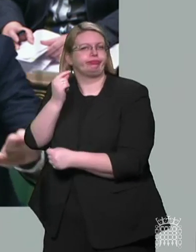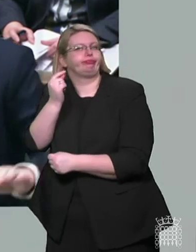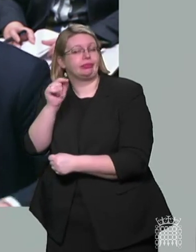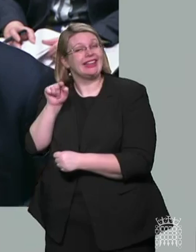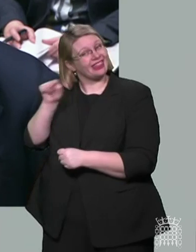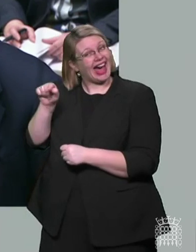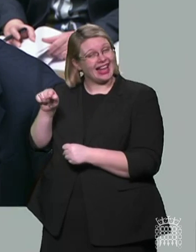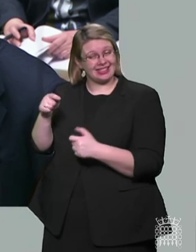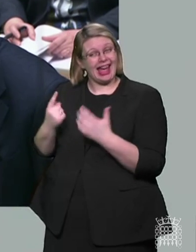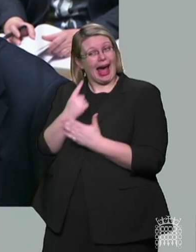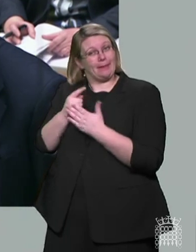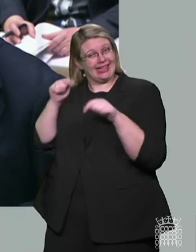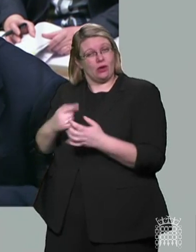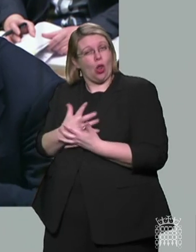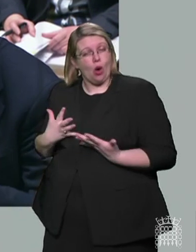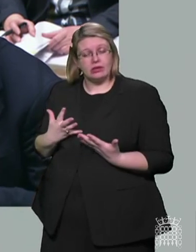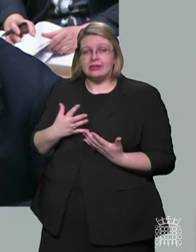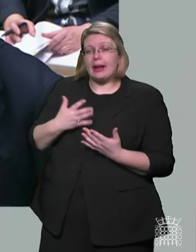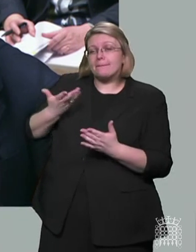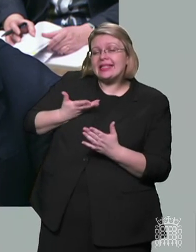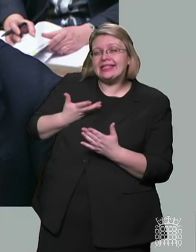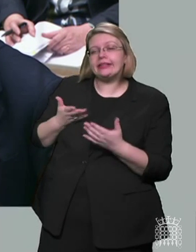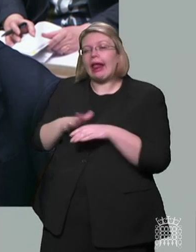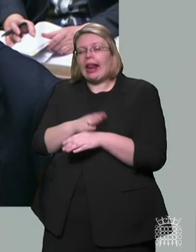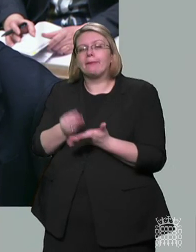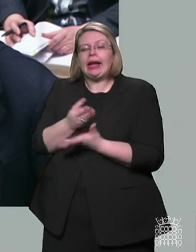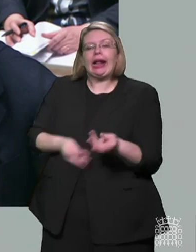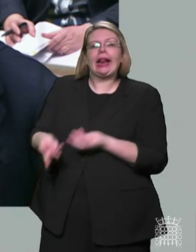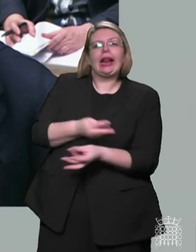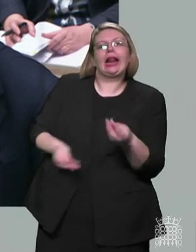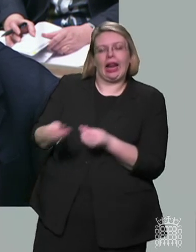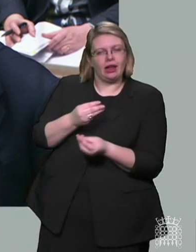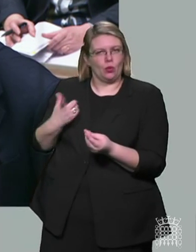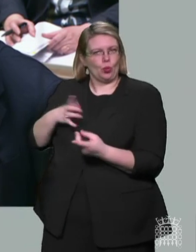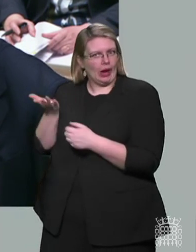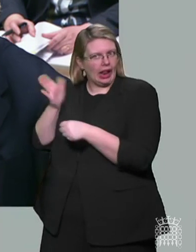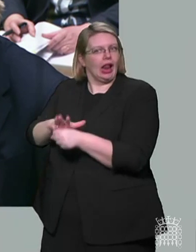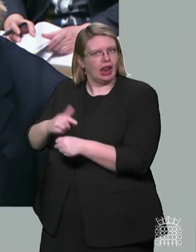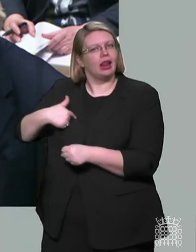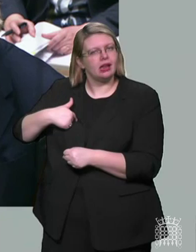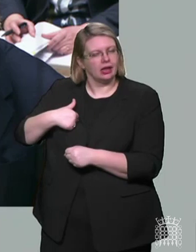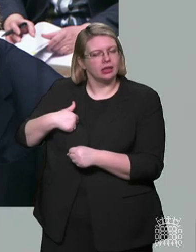It has gone on for far too long and this Government are going to tackle it.